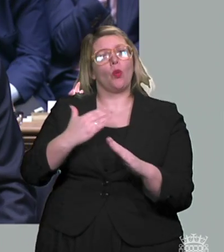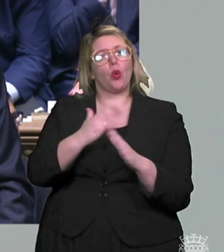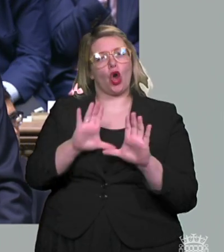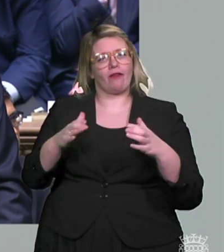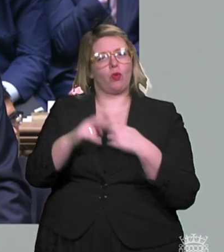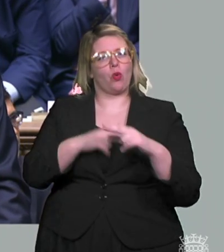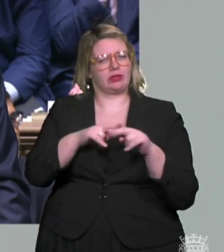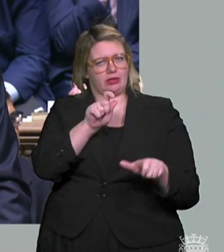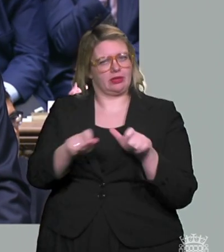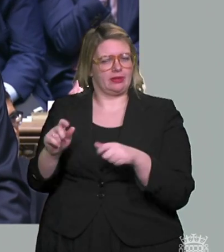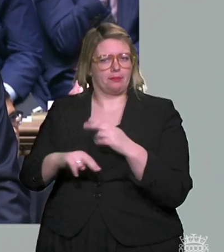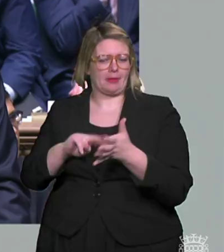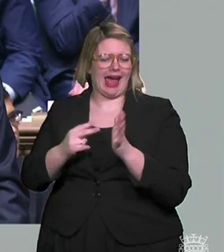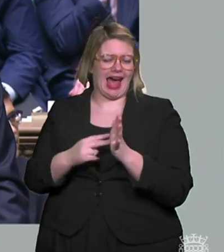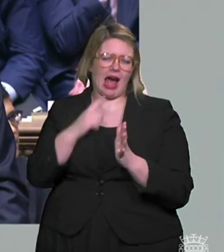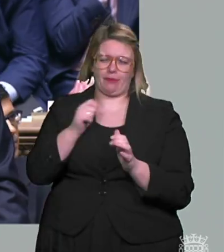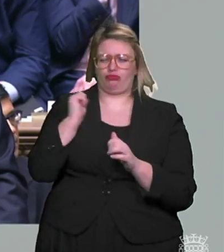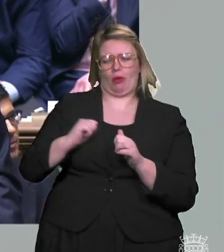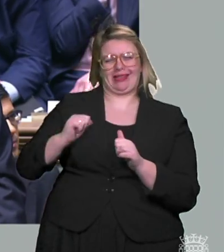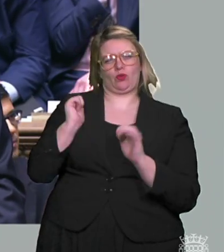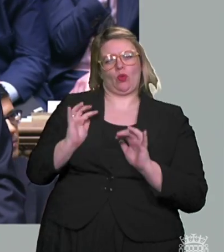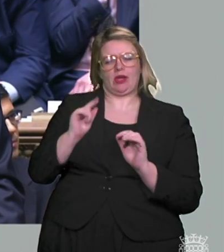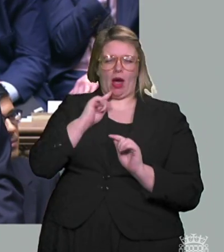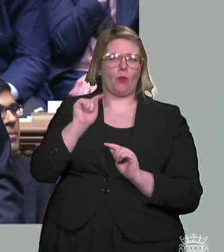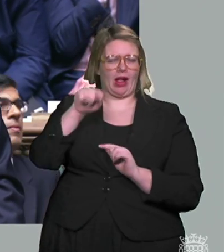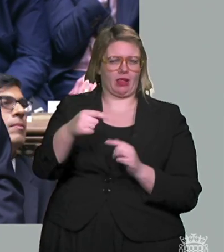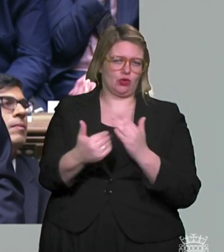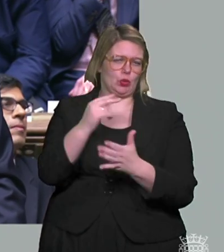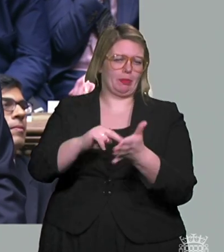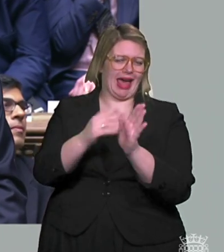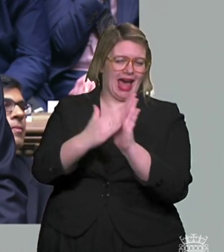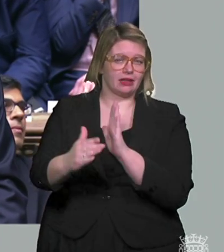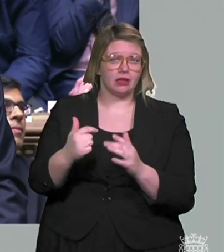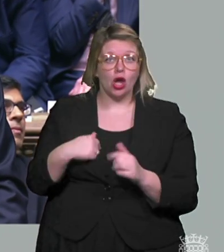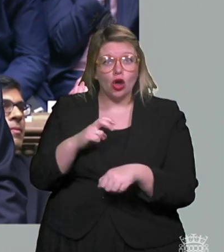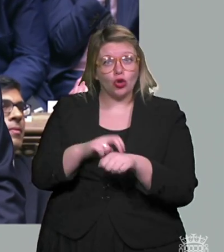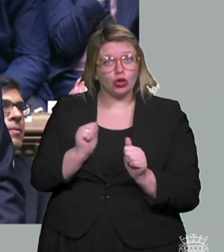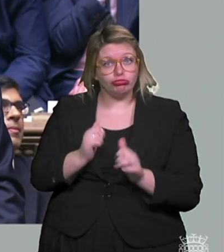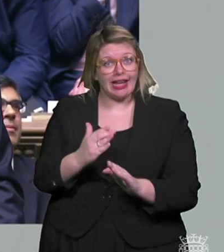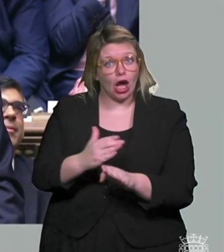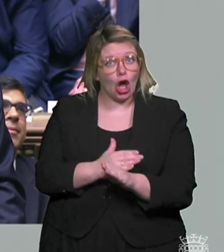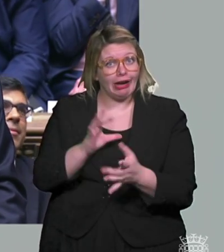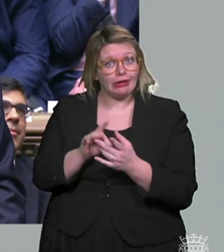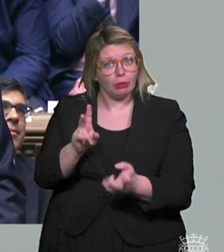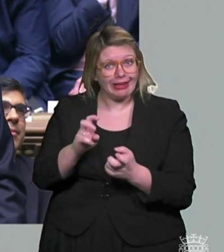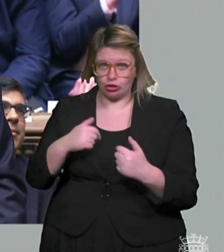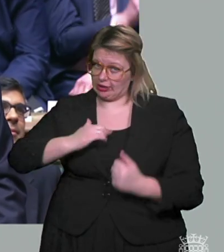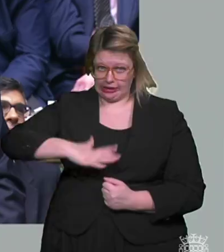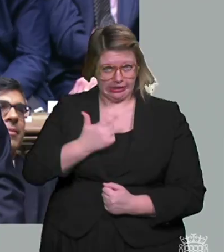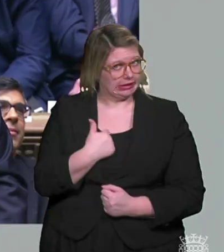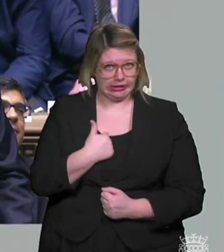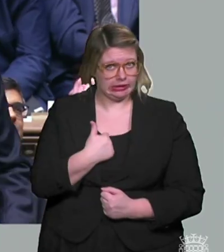But ahead of that, I do not want any doctor to retire early because of the way pension taxes work.